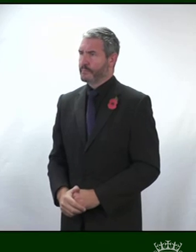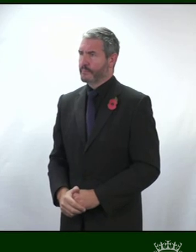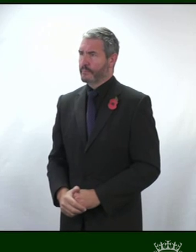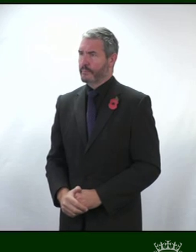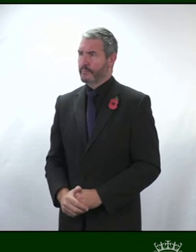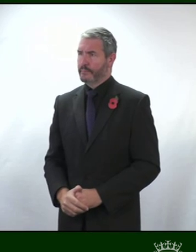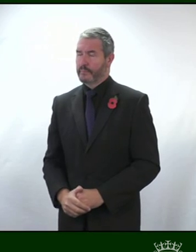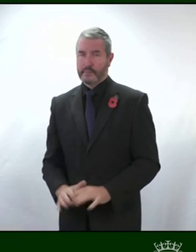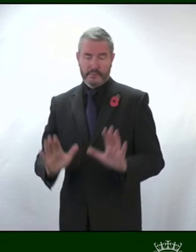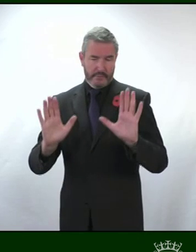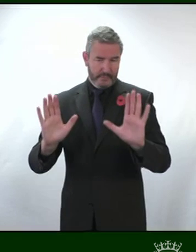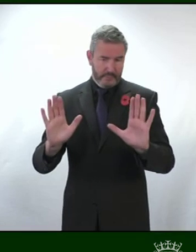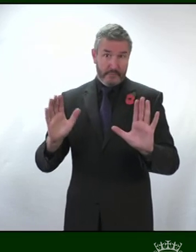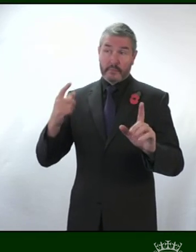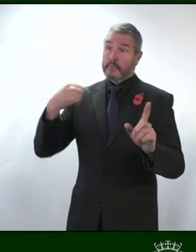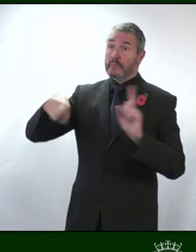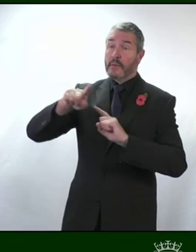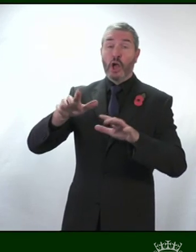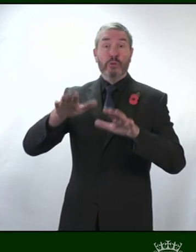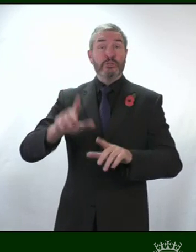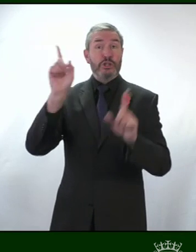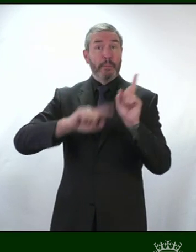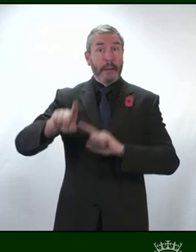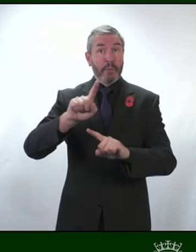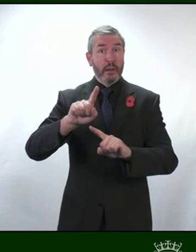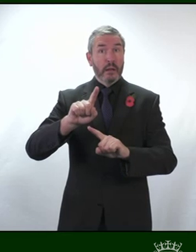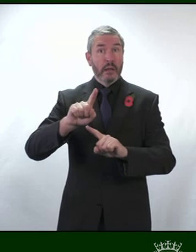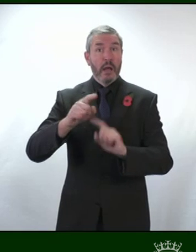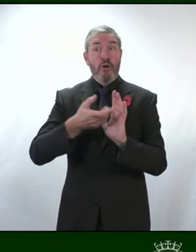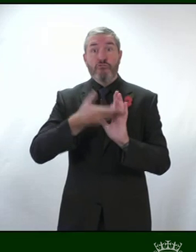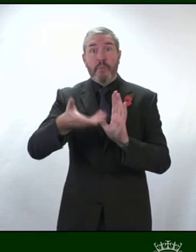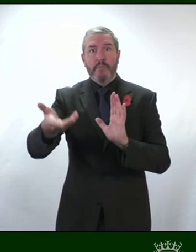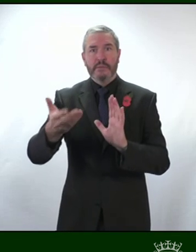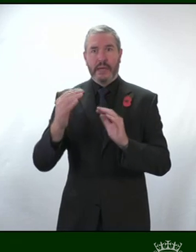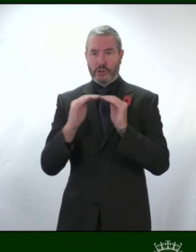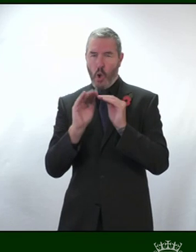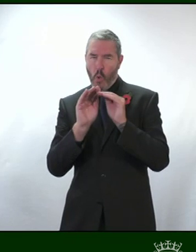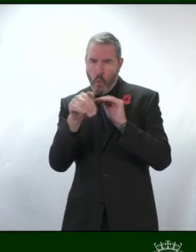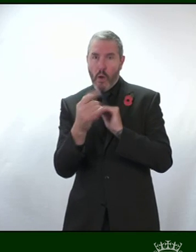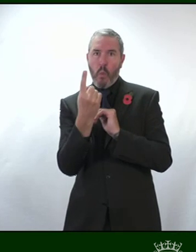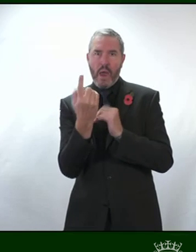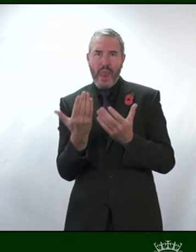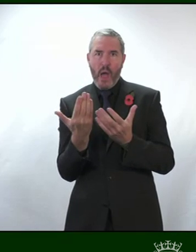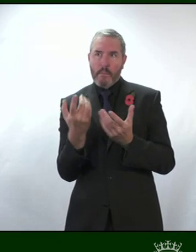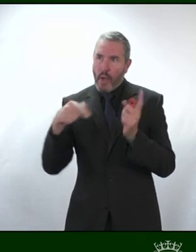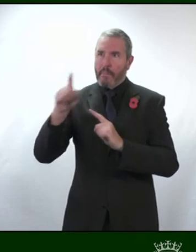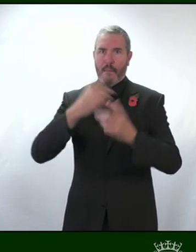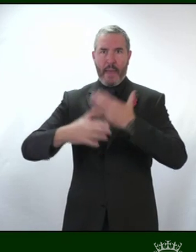It is thanks to the efforts of the British people that the R is now currently only just above 1 as it is.